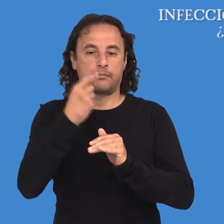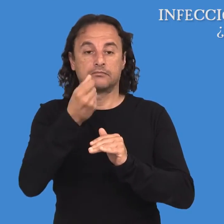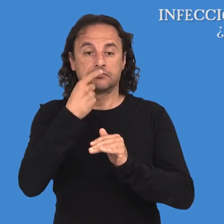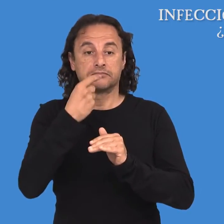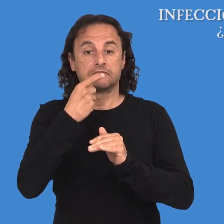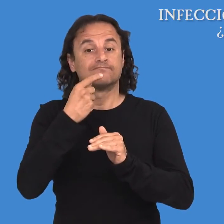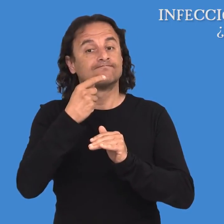droga